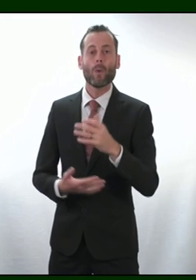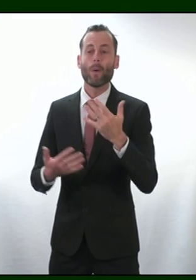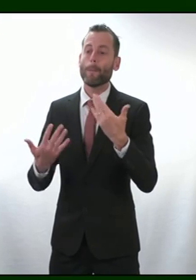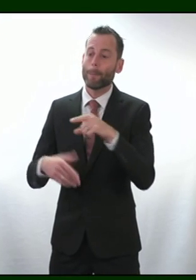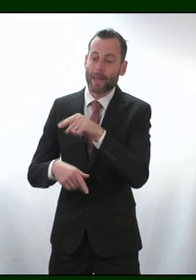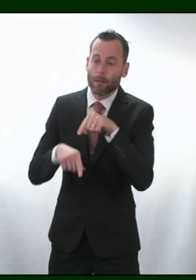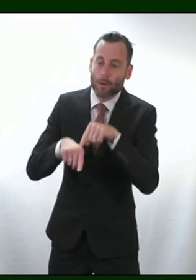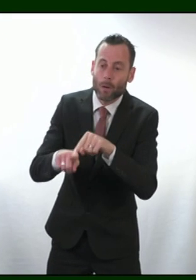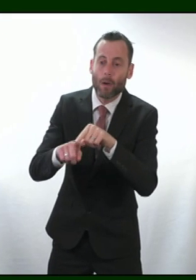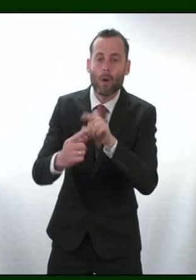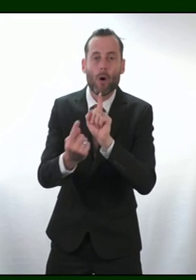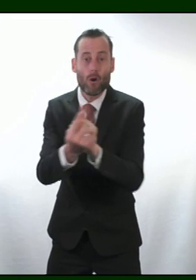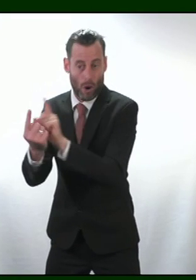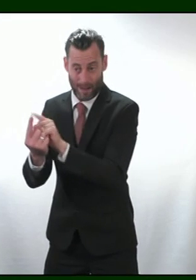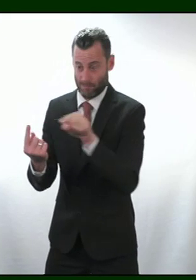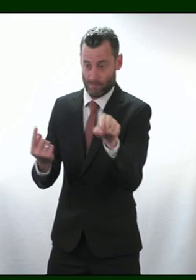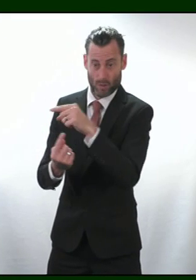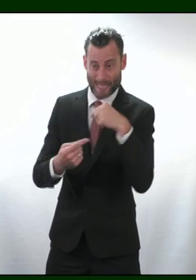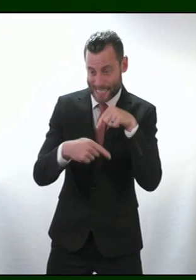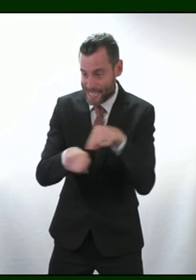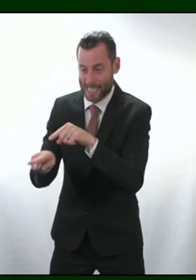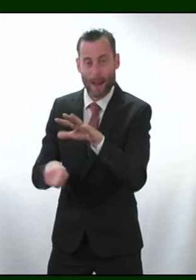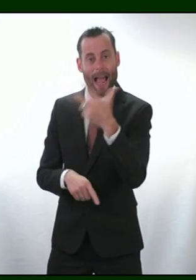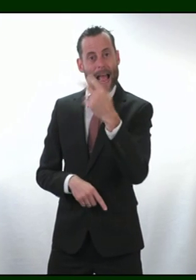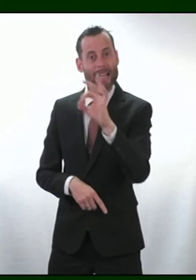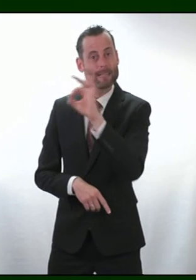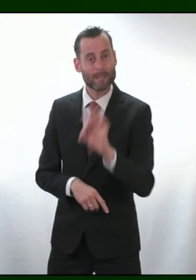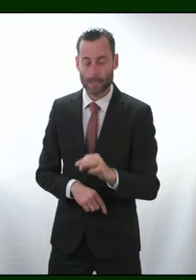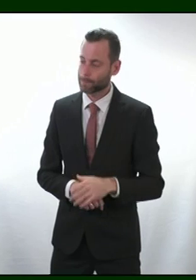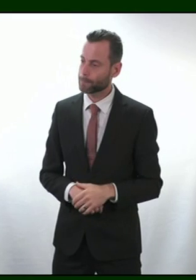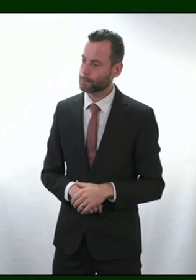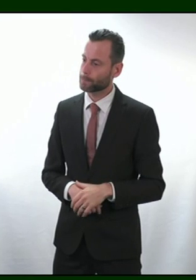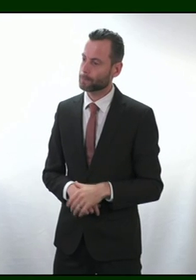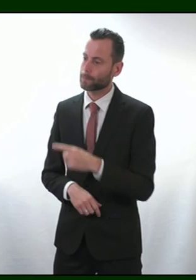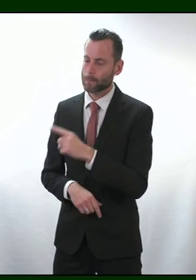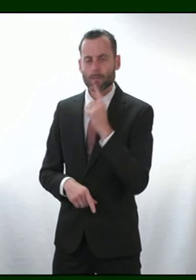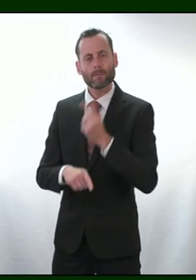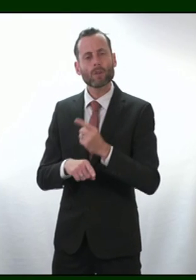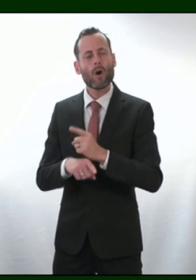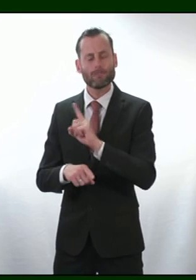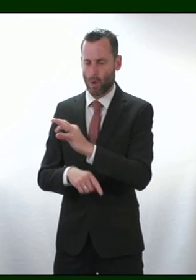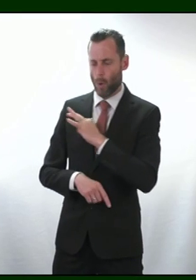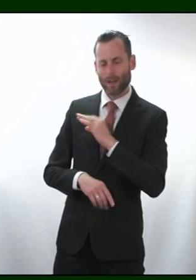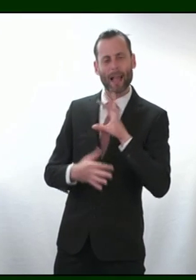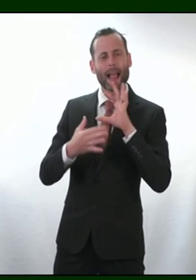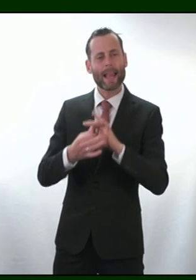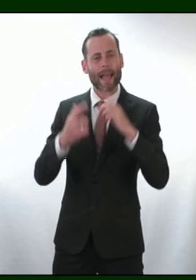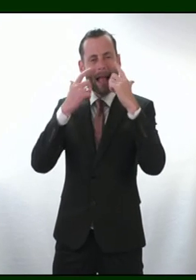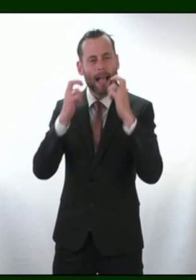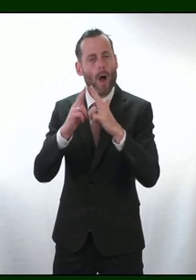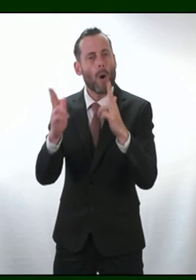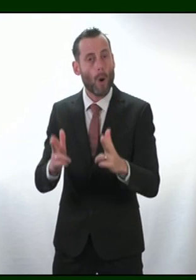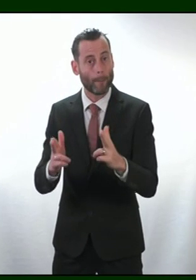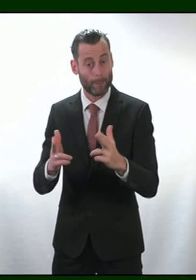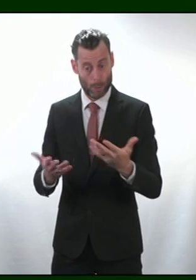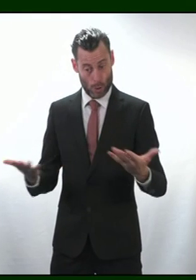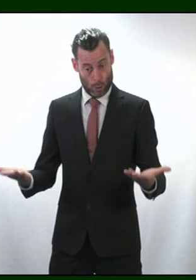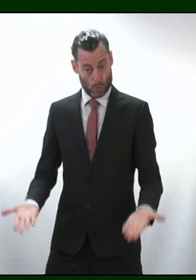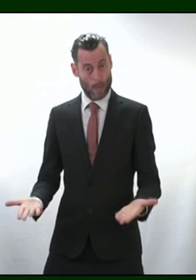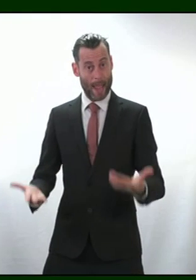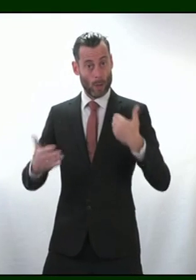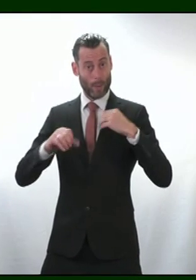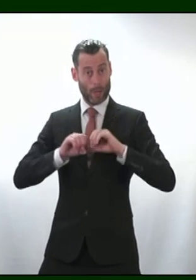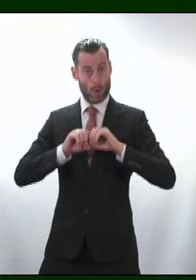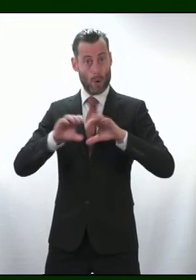The honourable Lady asks about care homes, and I can tell the House that today we are launching the winter care home action plan.